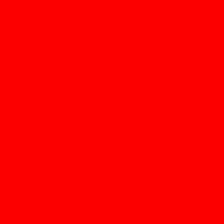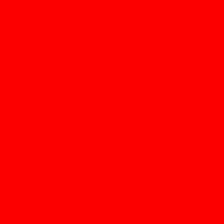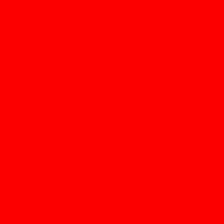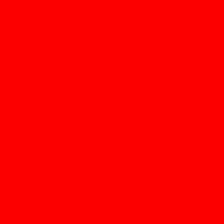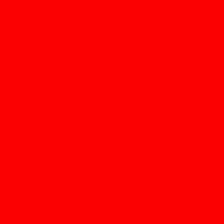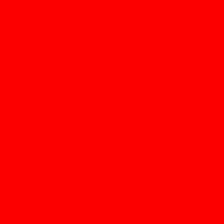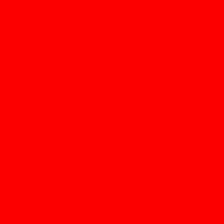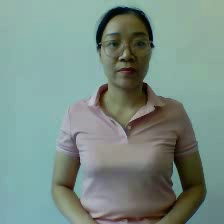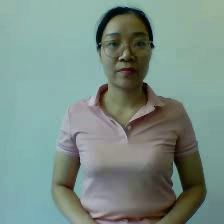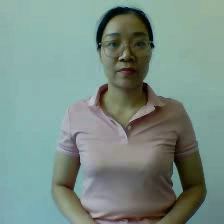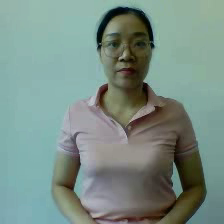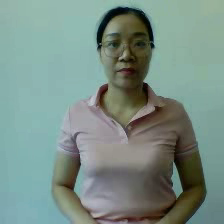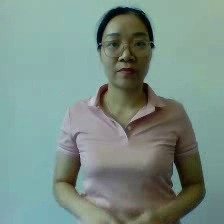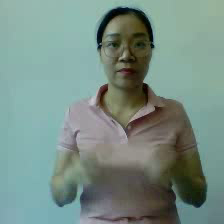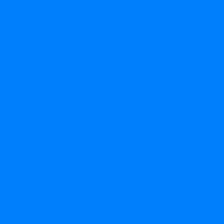Nặng